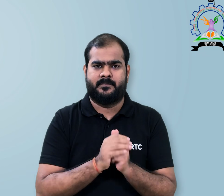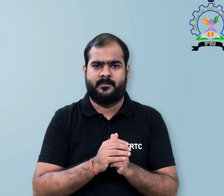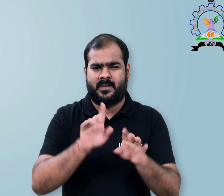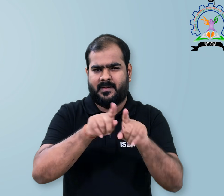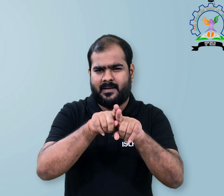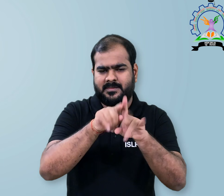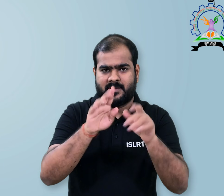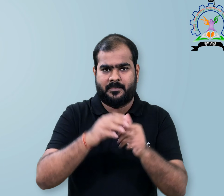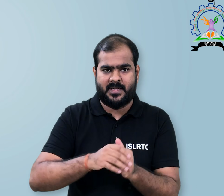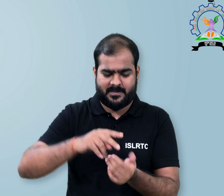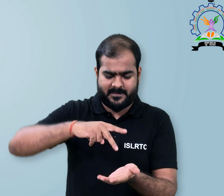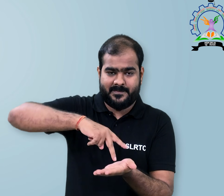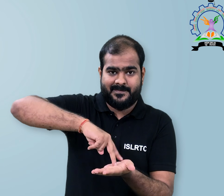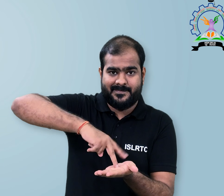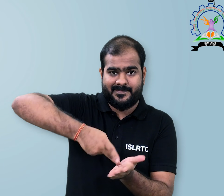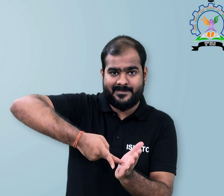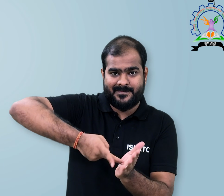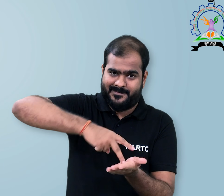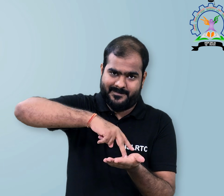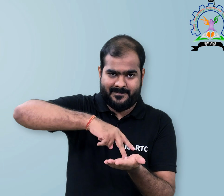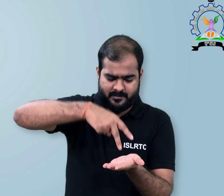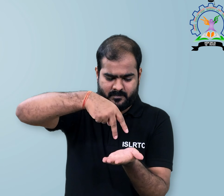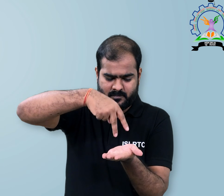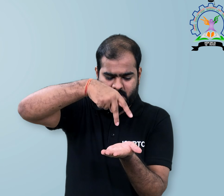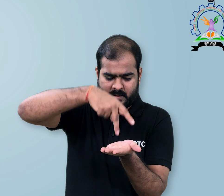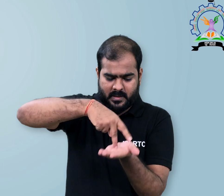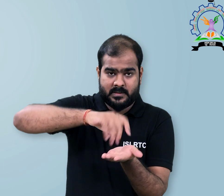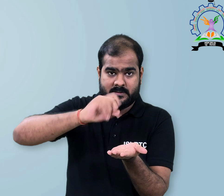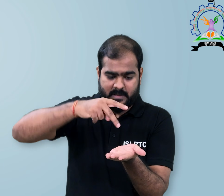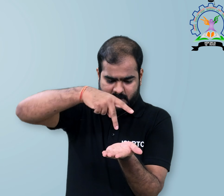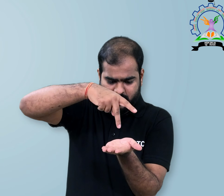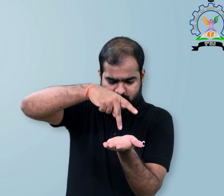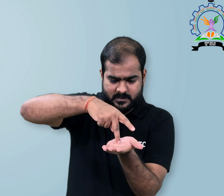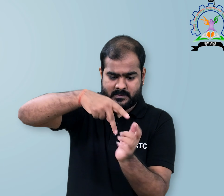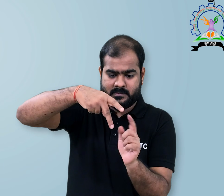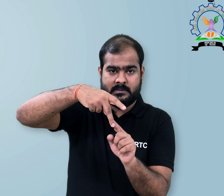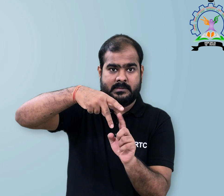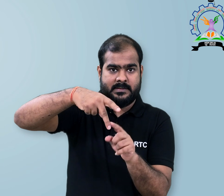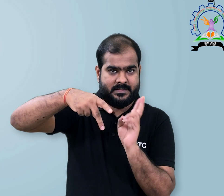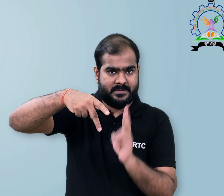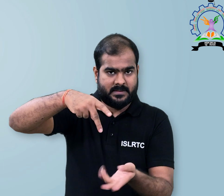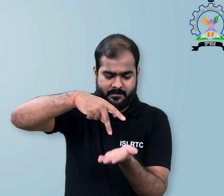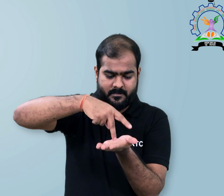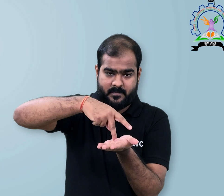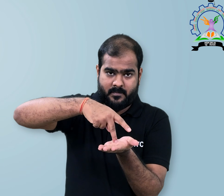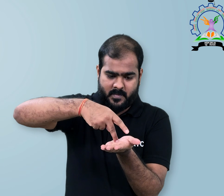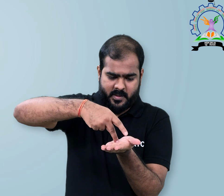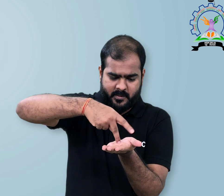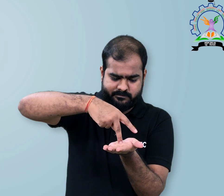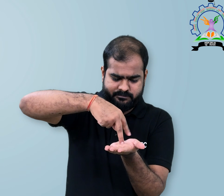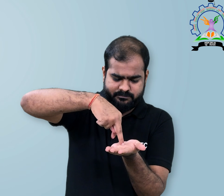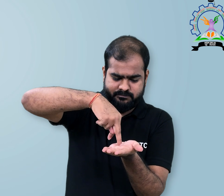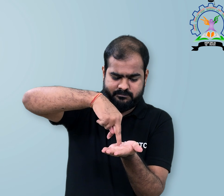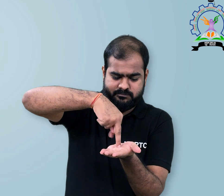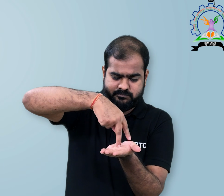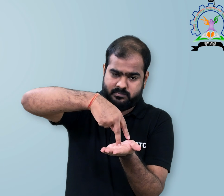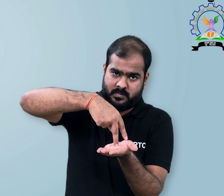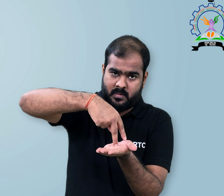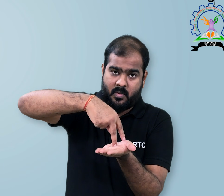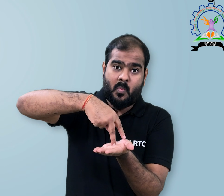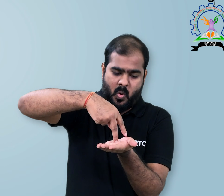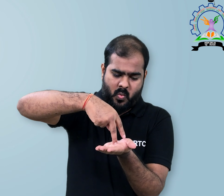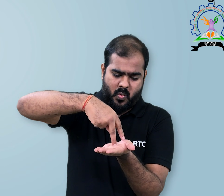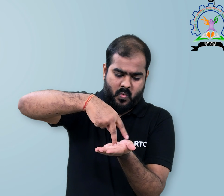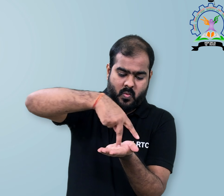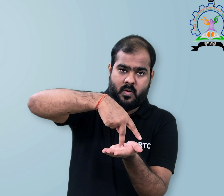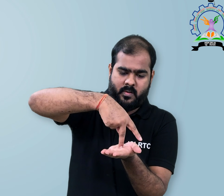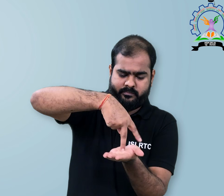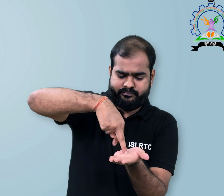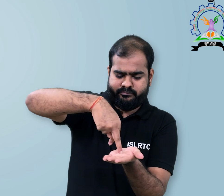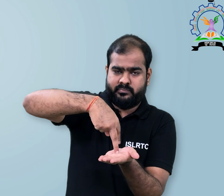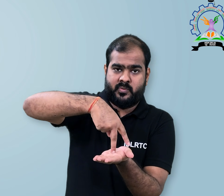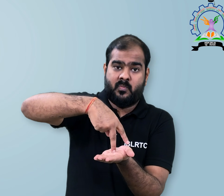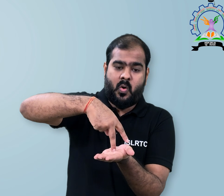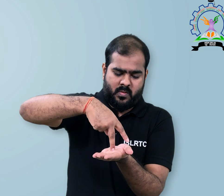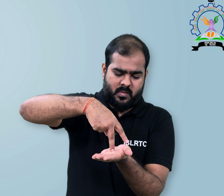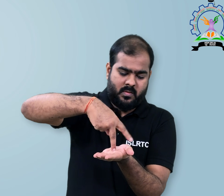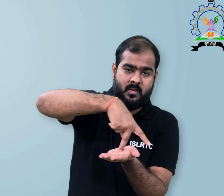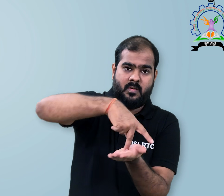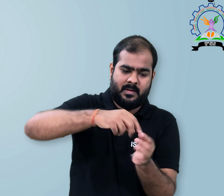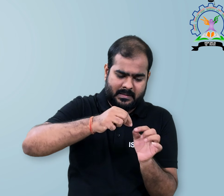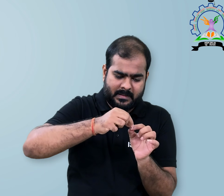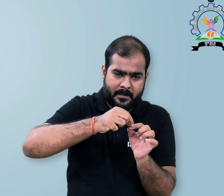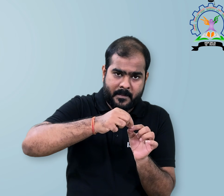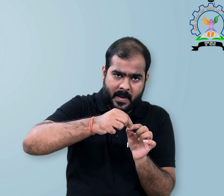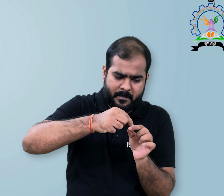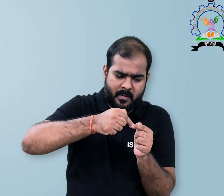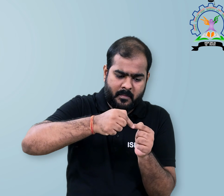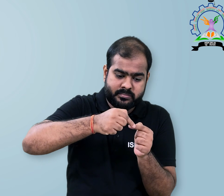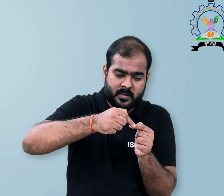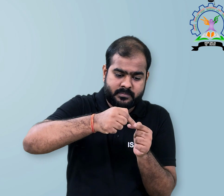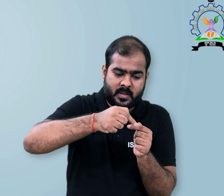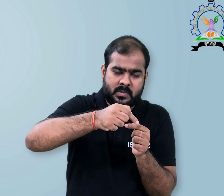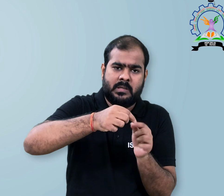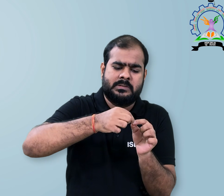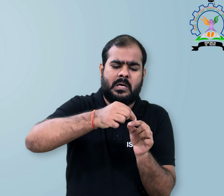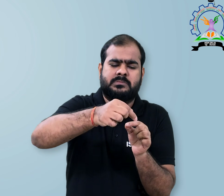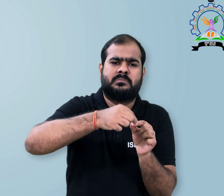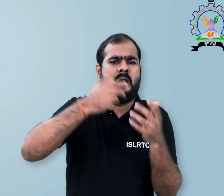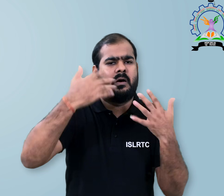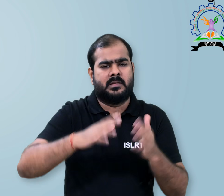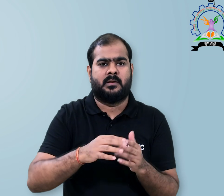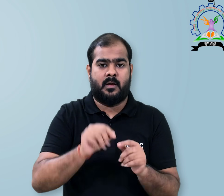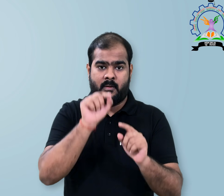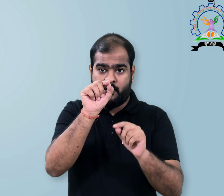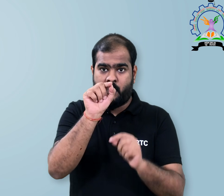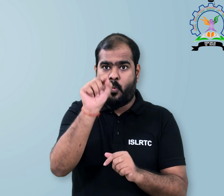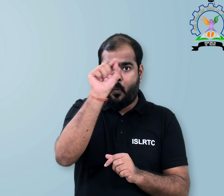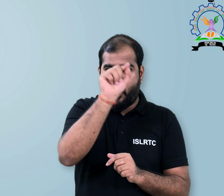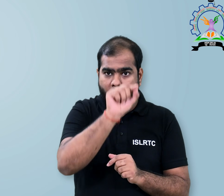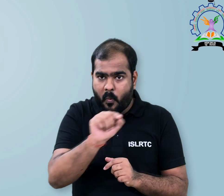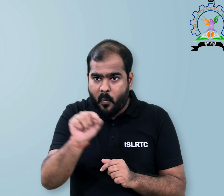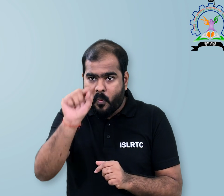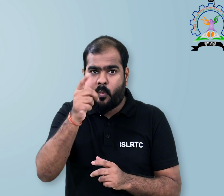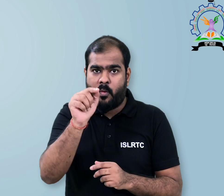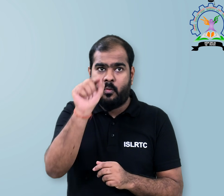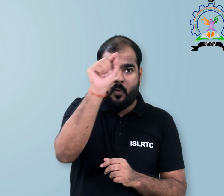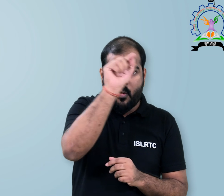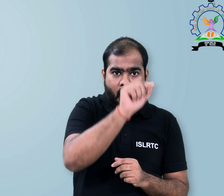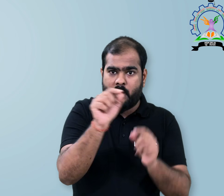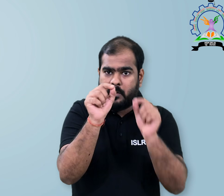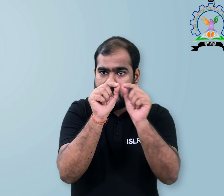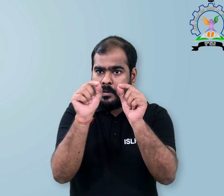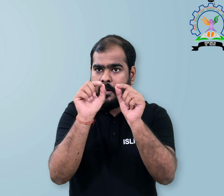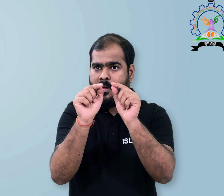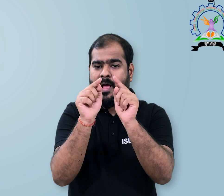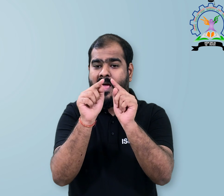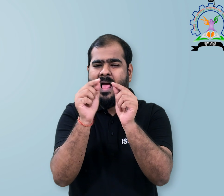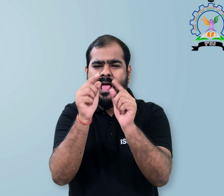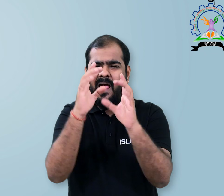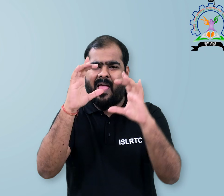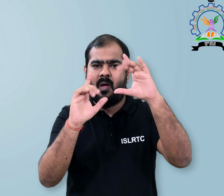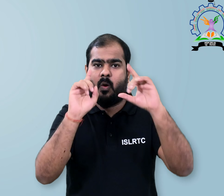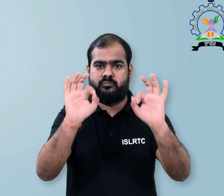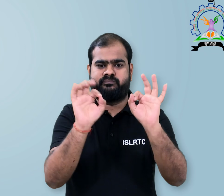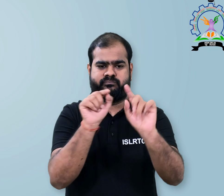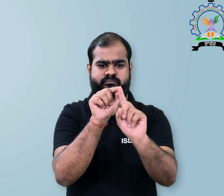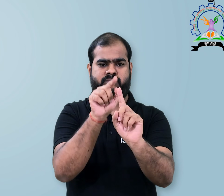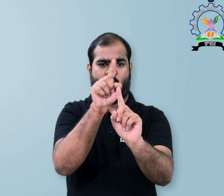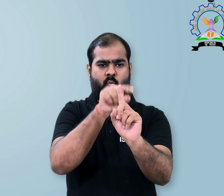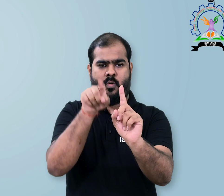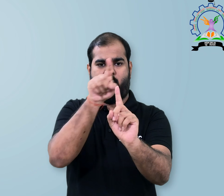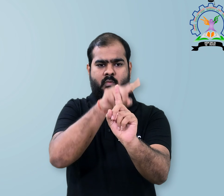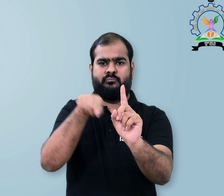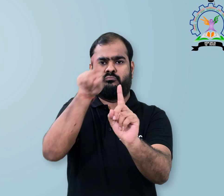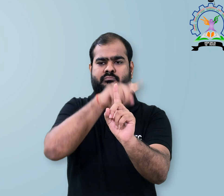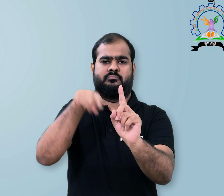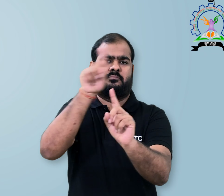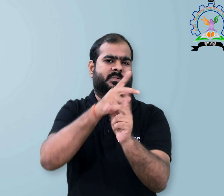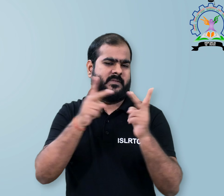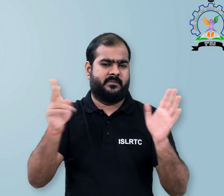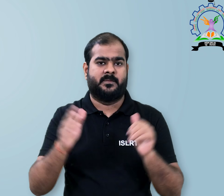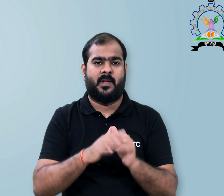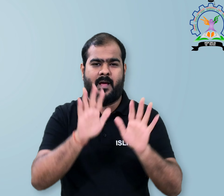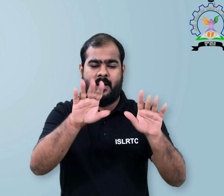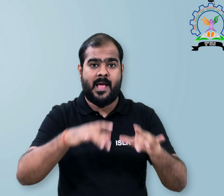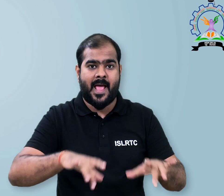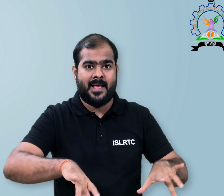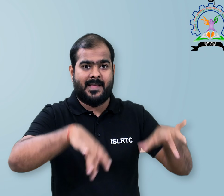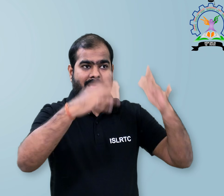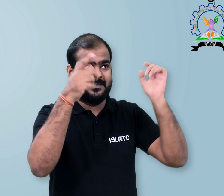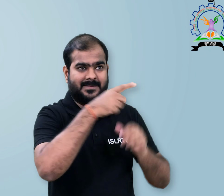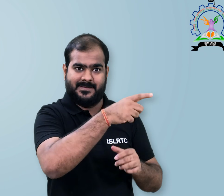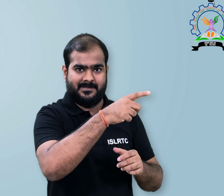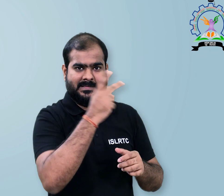Example: If you draw several circles with a compass, keeping the same center but changing the radius each time, you will create concentric circles.